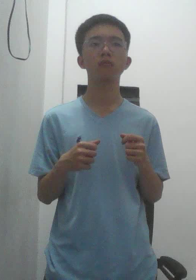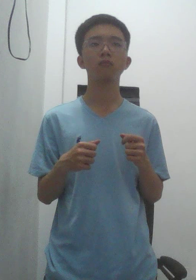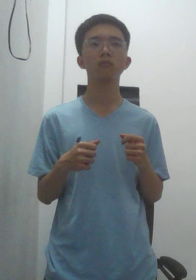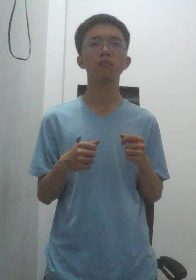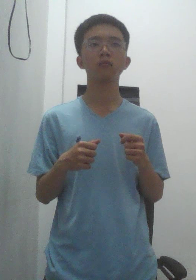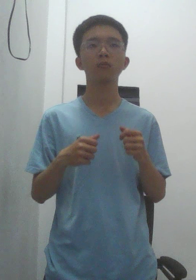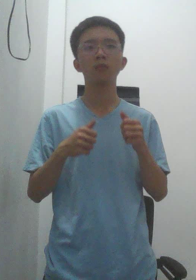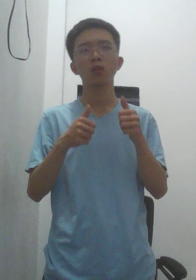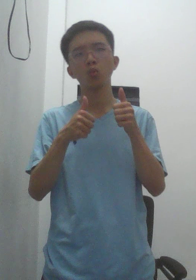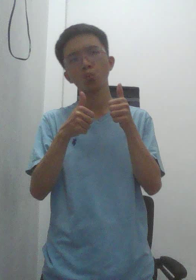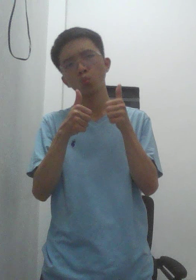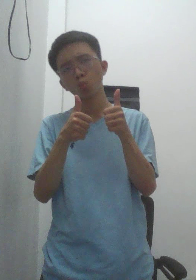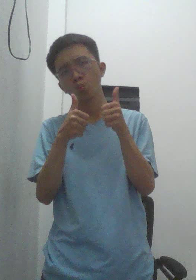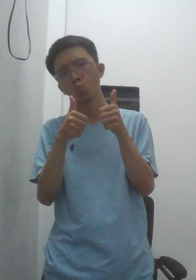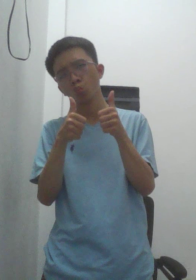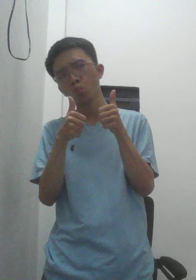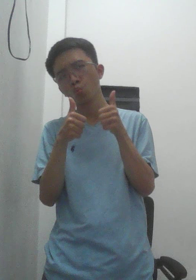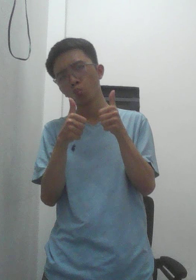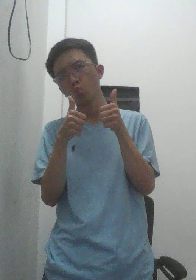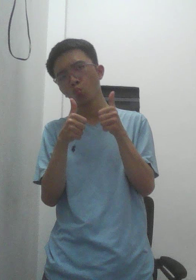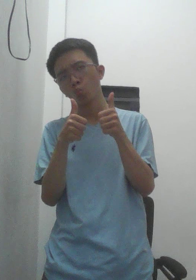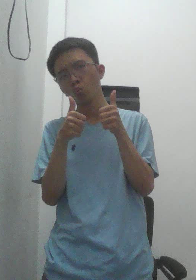rat tot